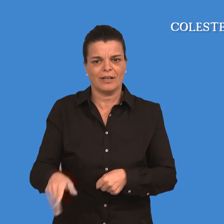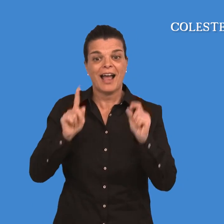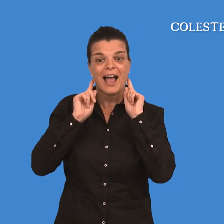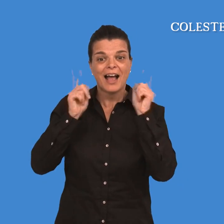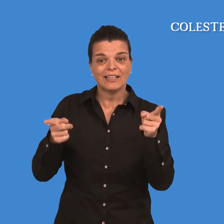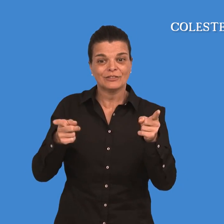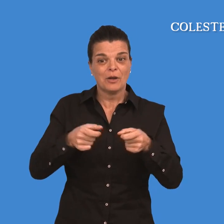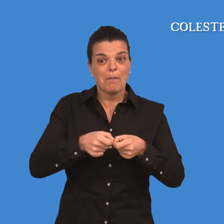caso